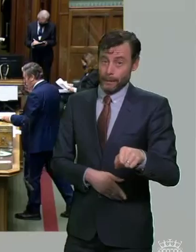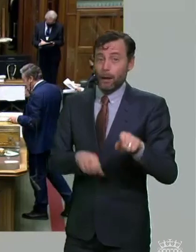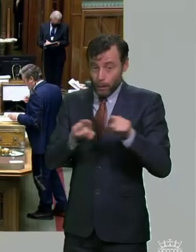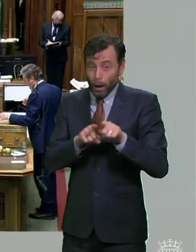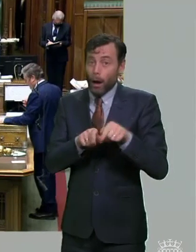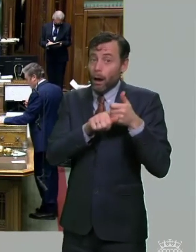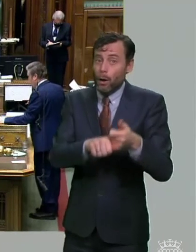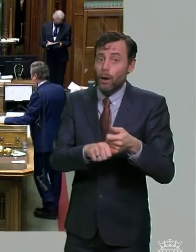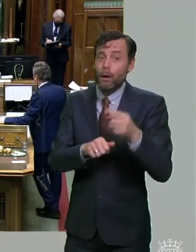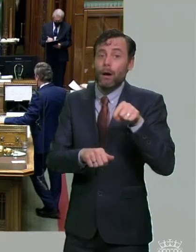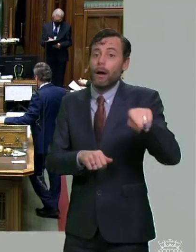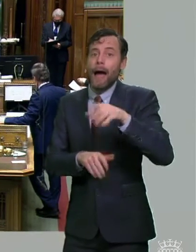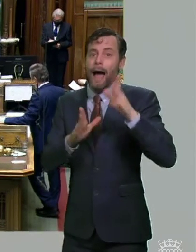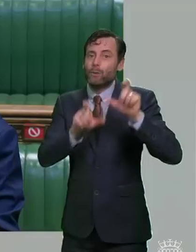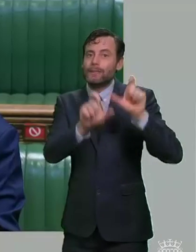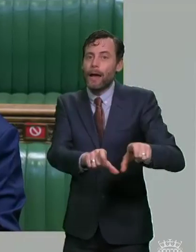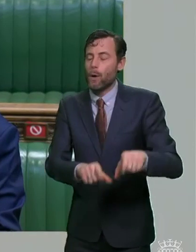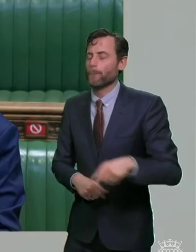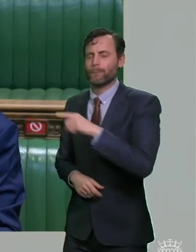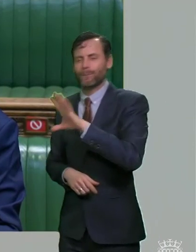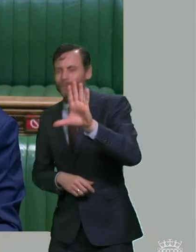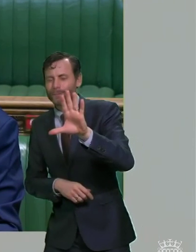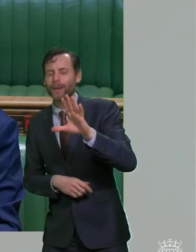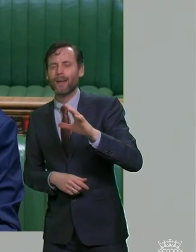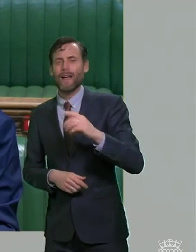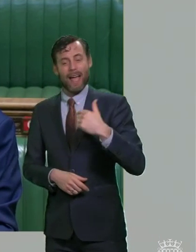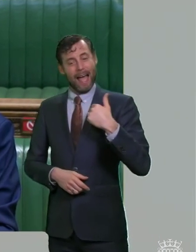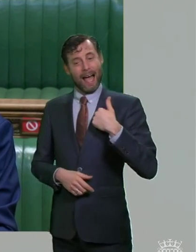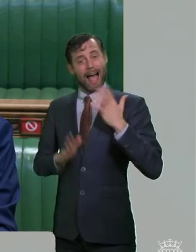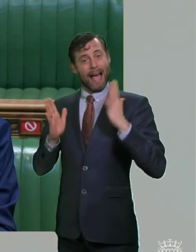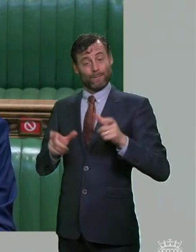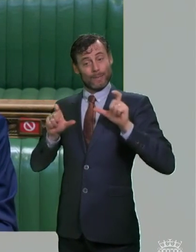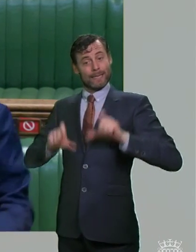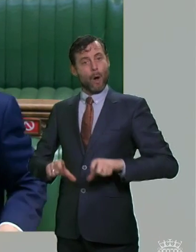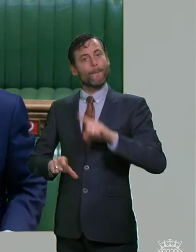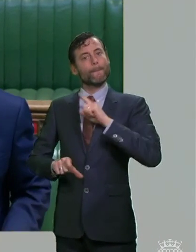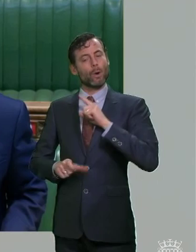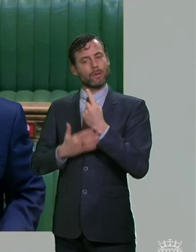Here is the difference. If you need £500 to isolate, you are out of luck.